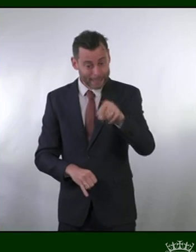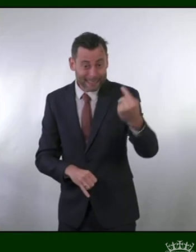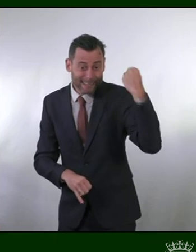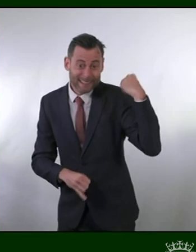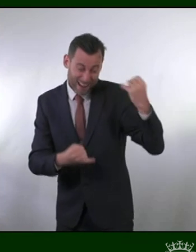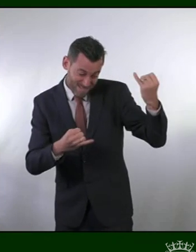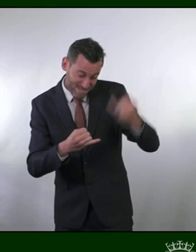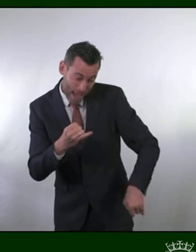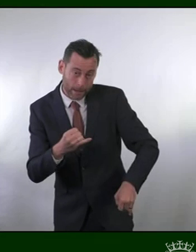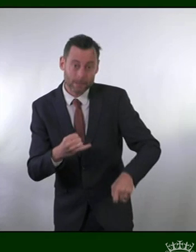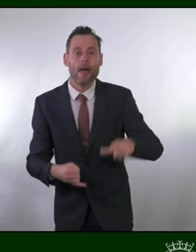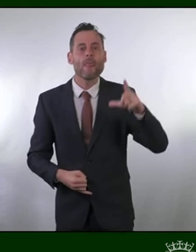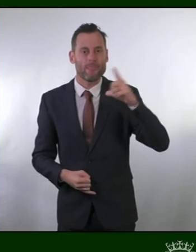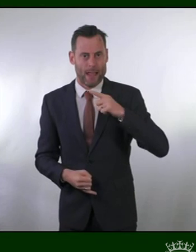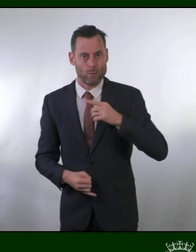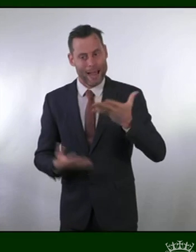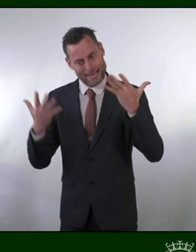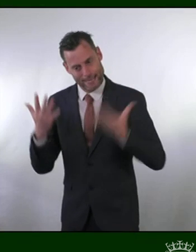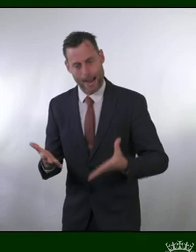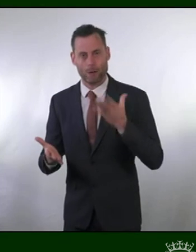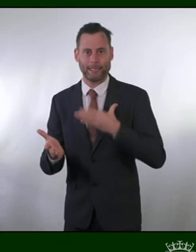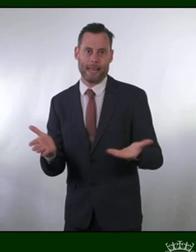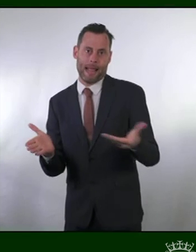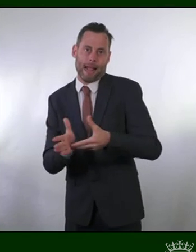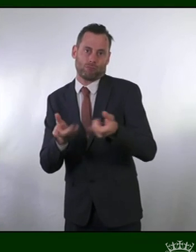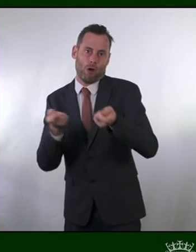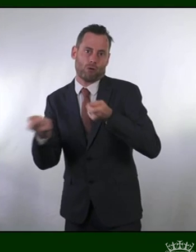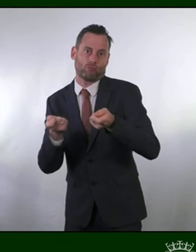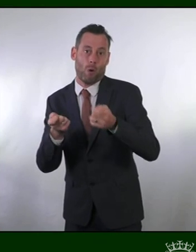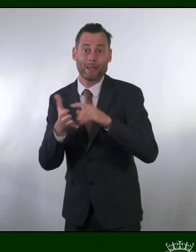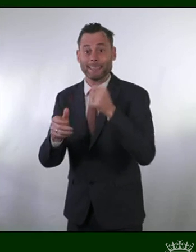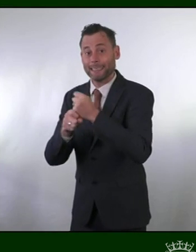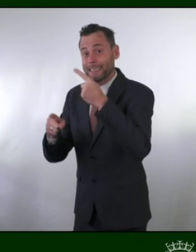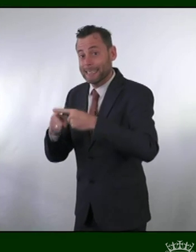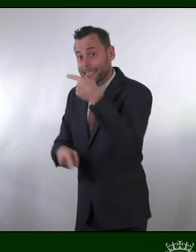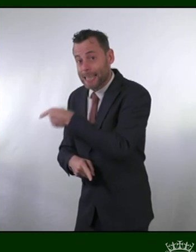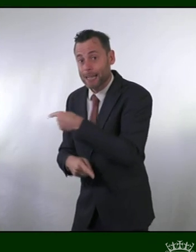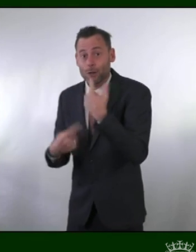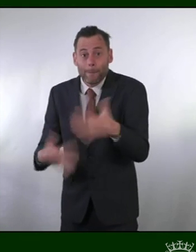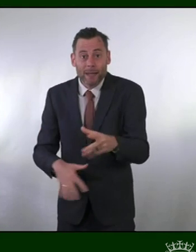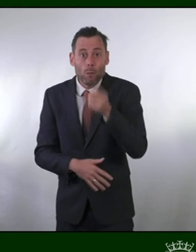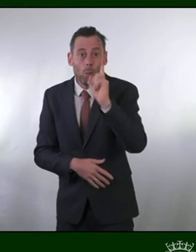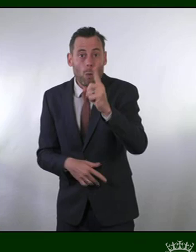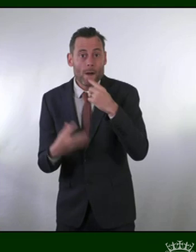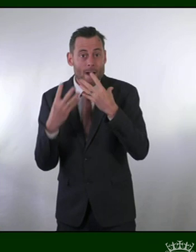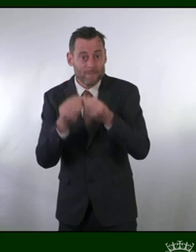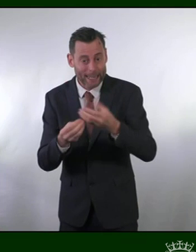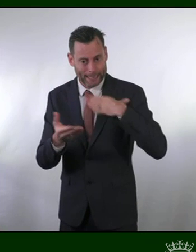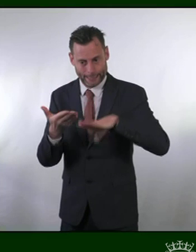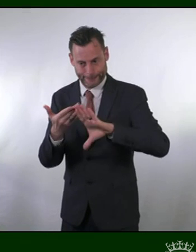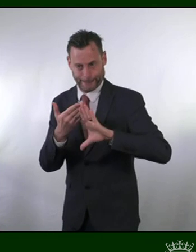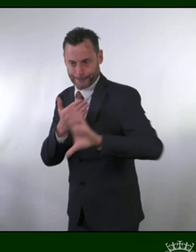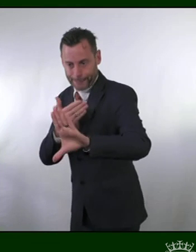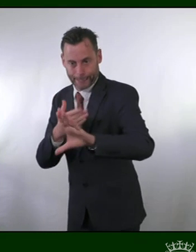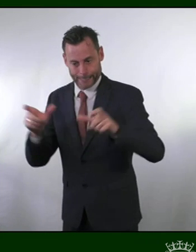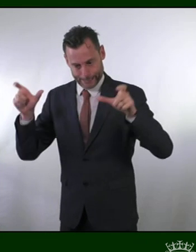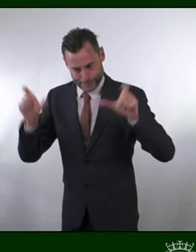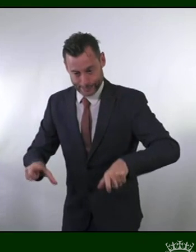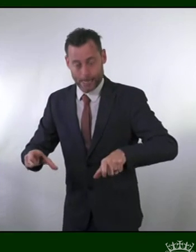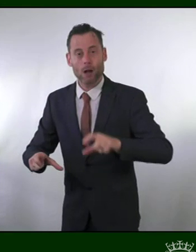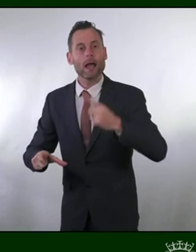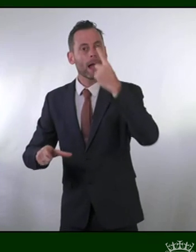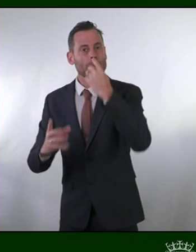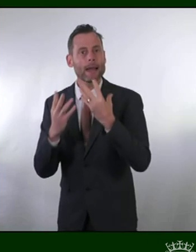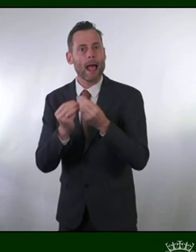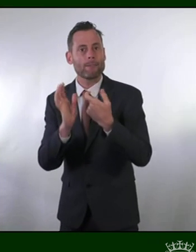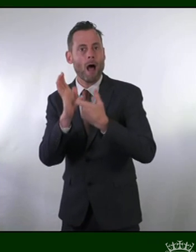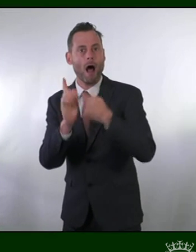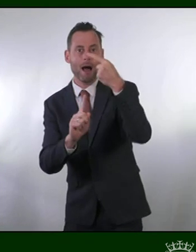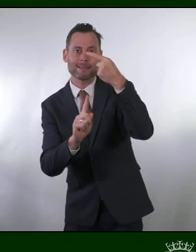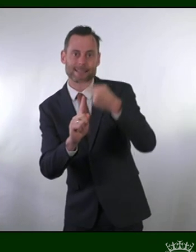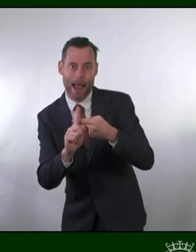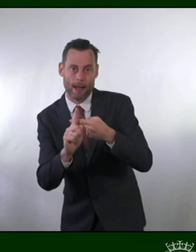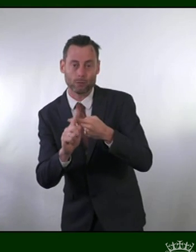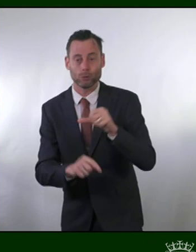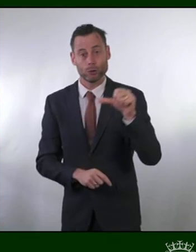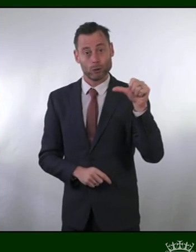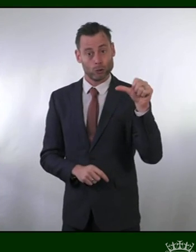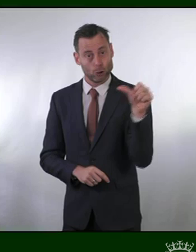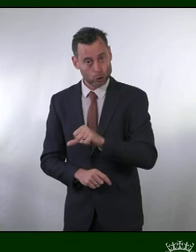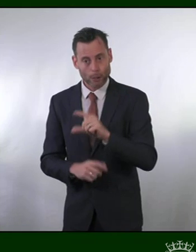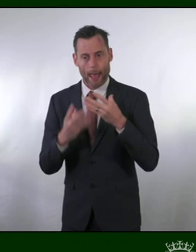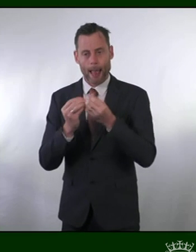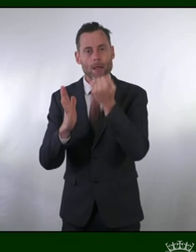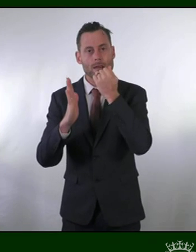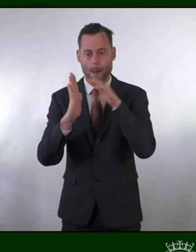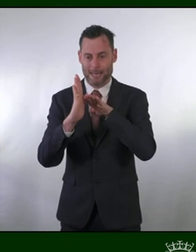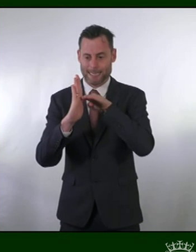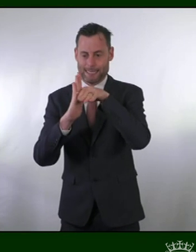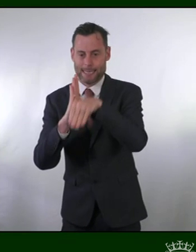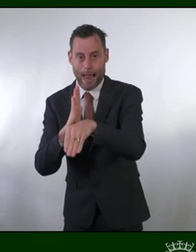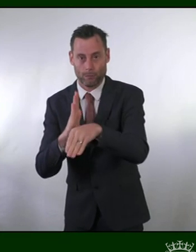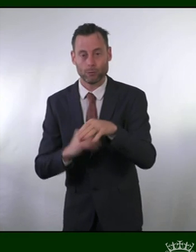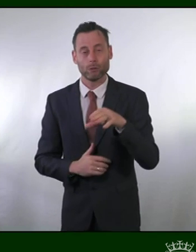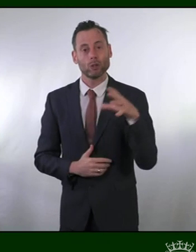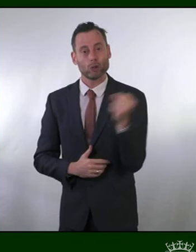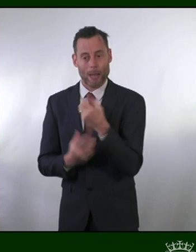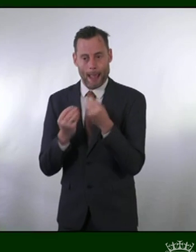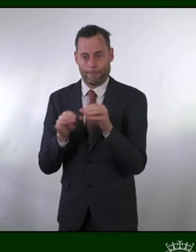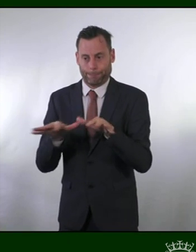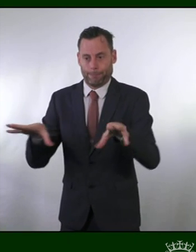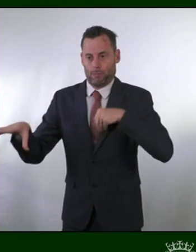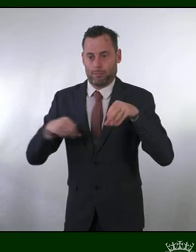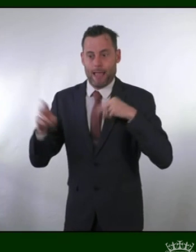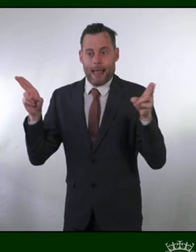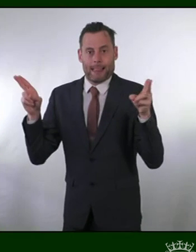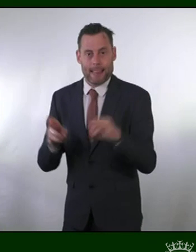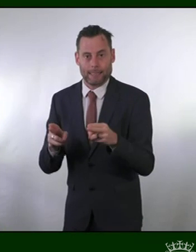That is SAGE’s view. SAGE has advised that a circuit breaker should act to reduce R below 1, should reset the incidence of disease to a lower level and should set the epidemic back by approximately 28 days or more.